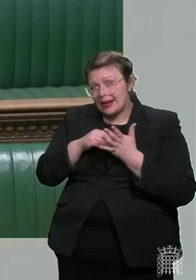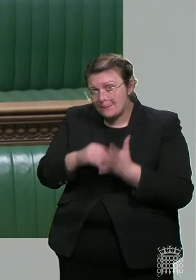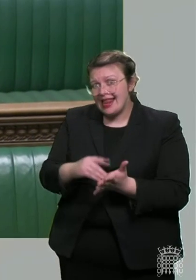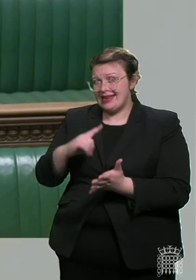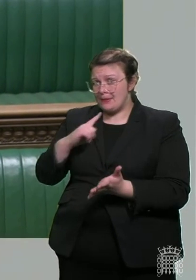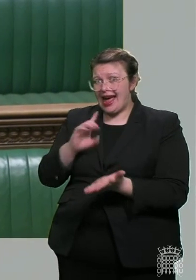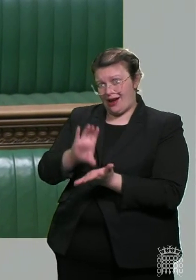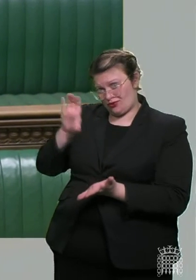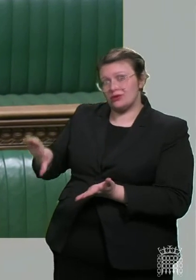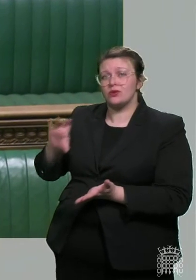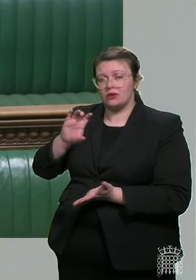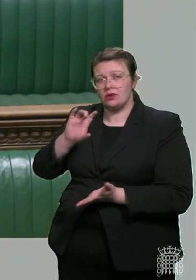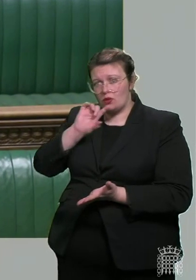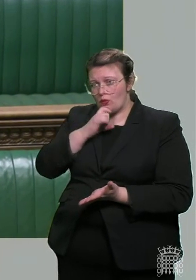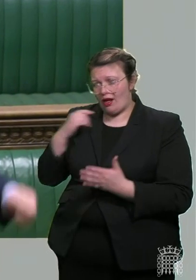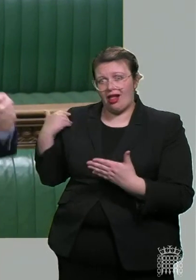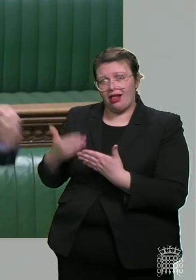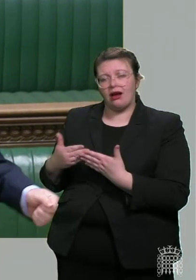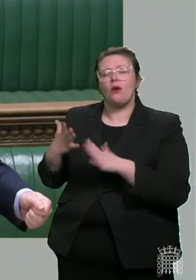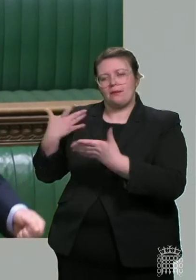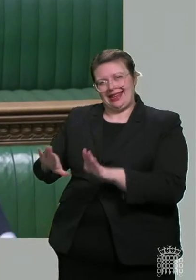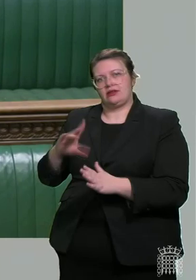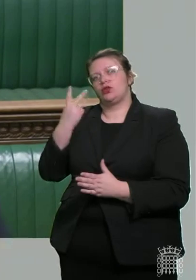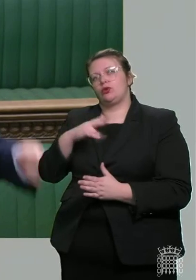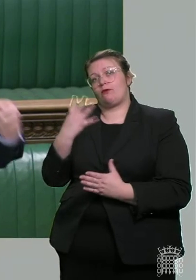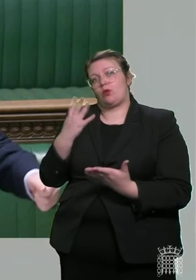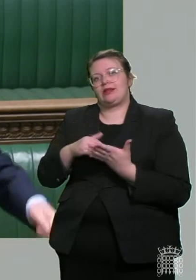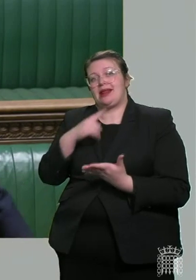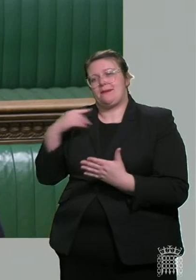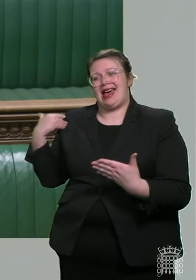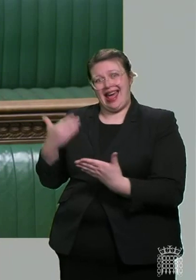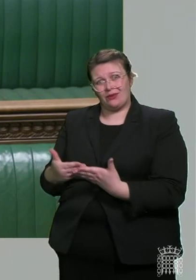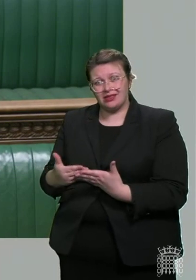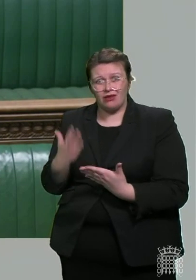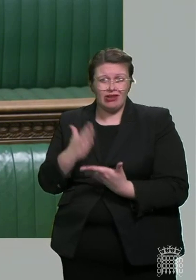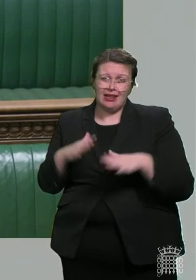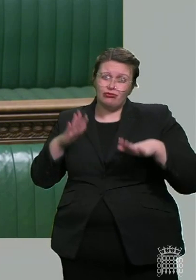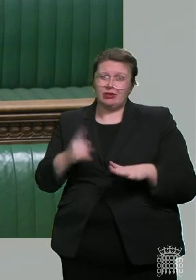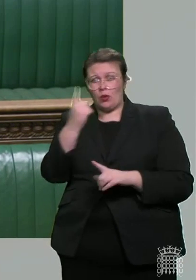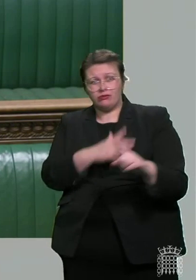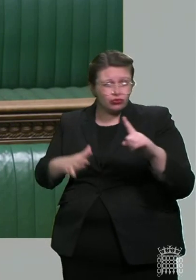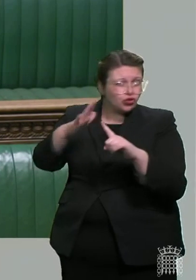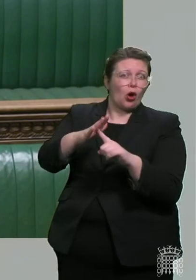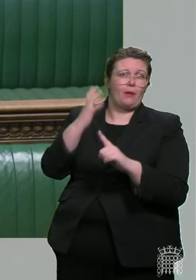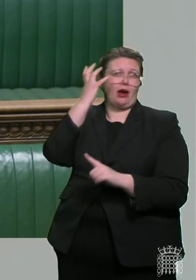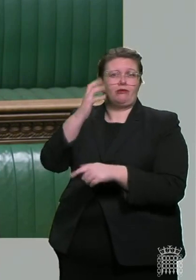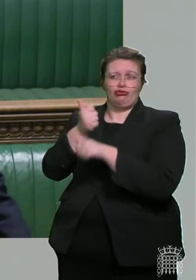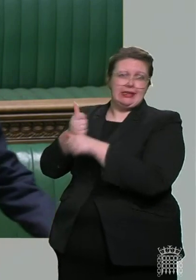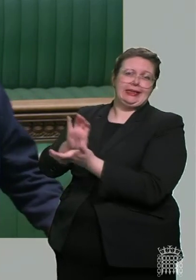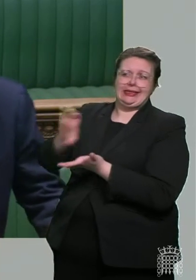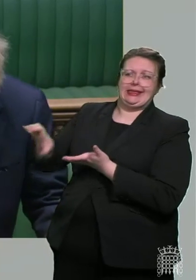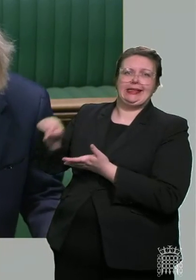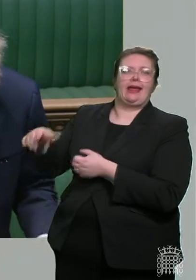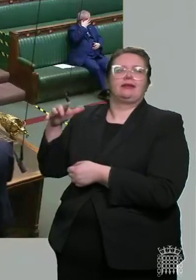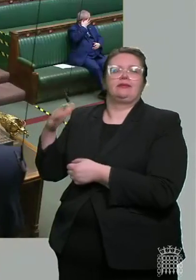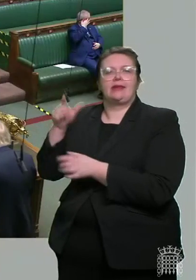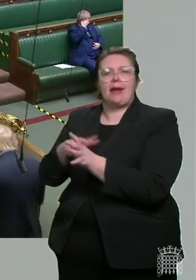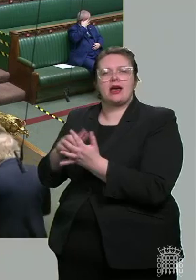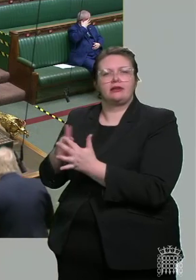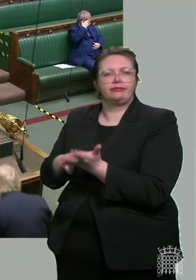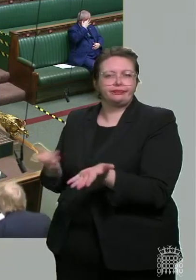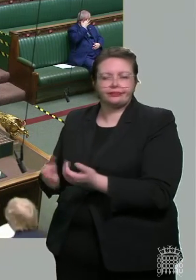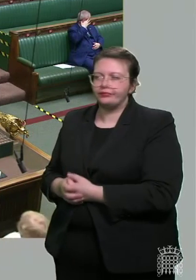There are very few other countries in the world that have such a record and that are setting such an example in spending and supporting the people of Yemen.